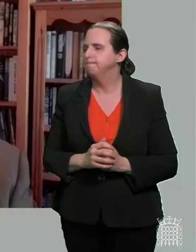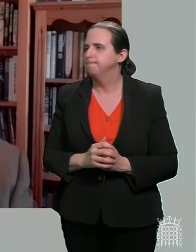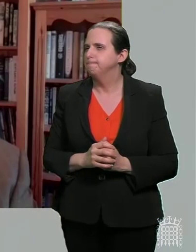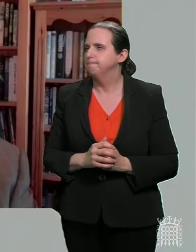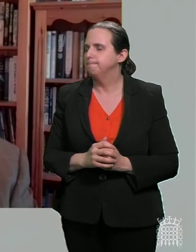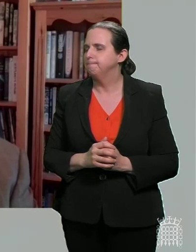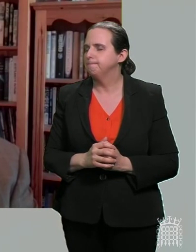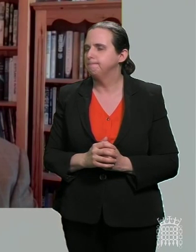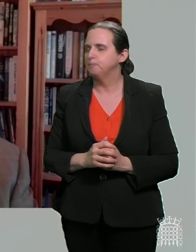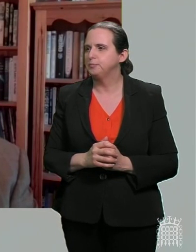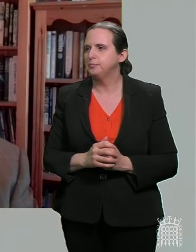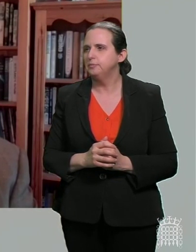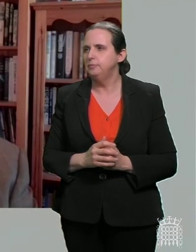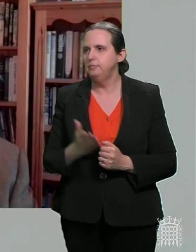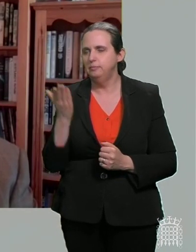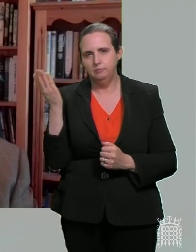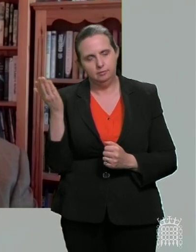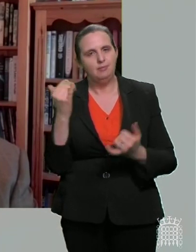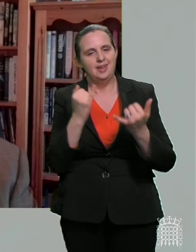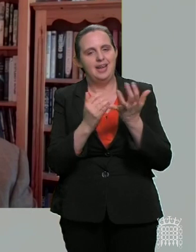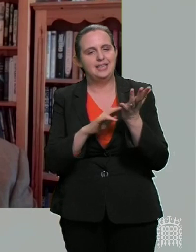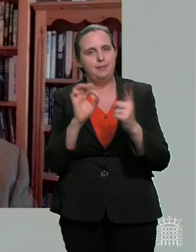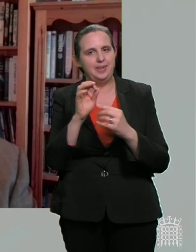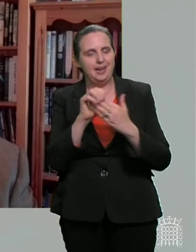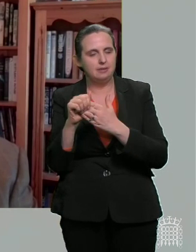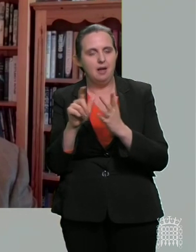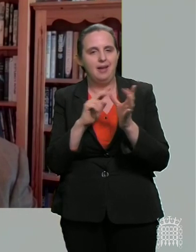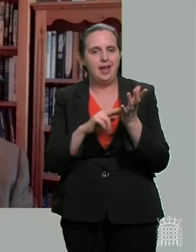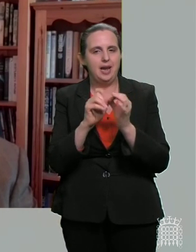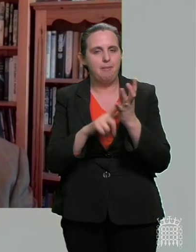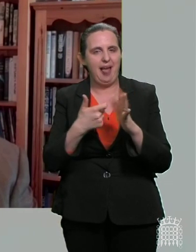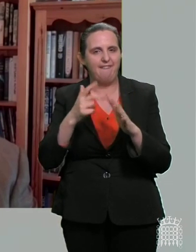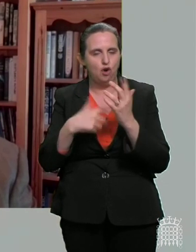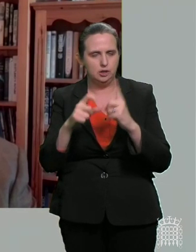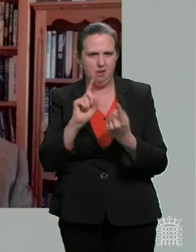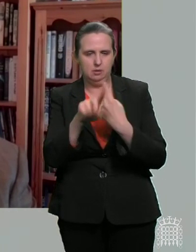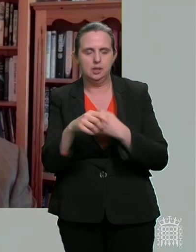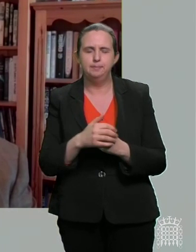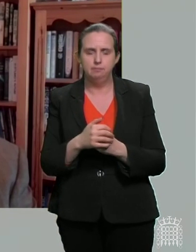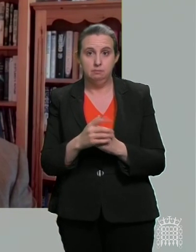I have to say that that was pathetic—that was no answer.